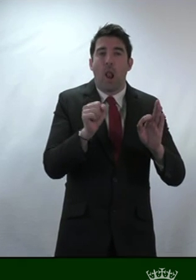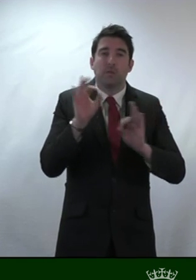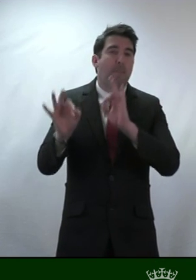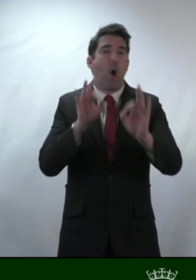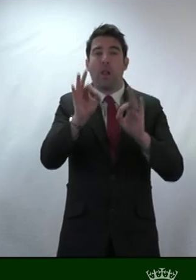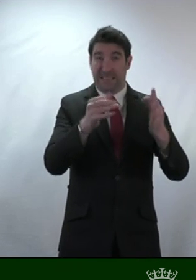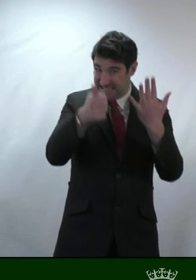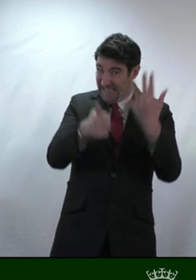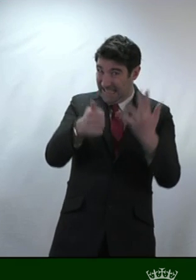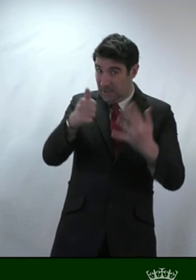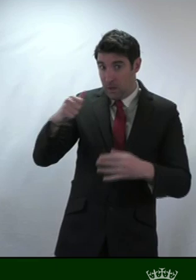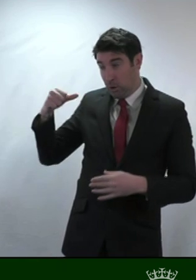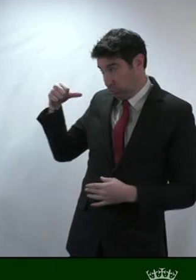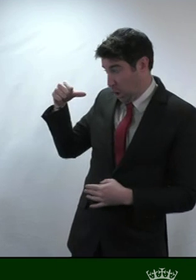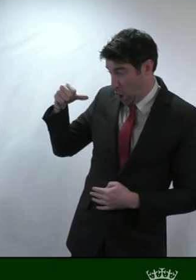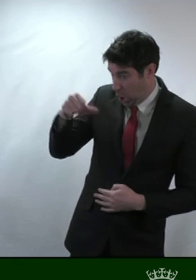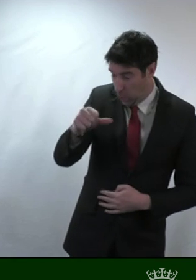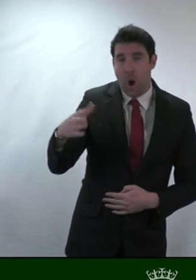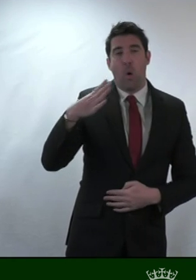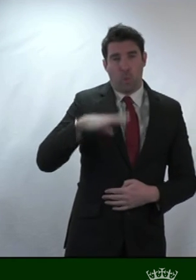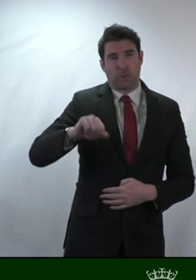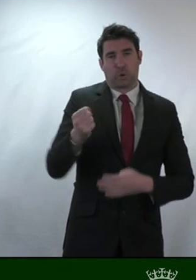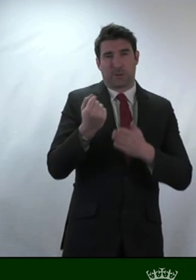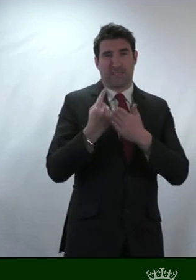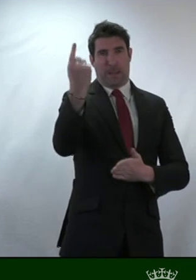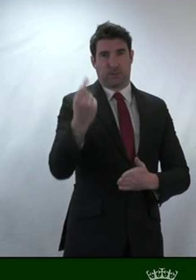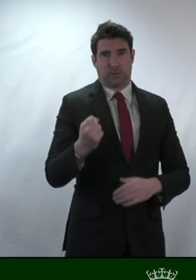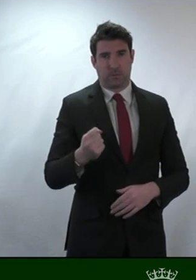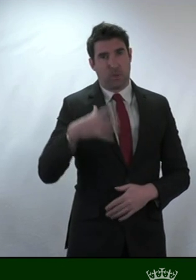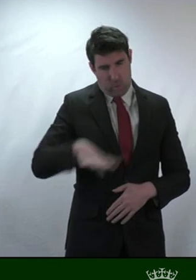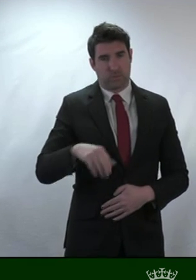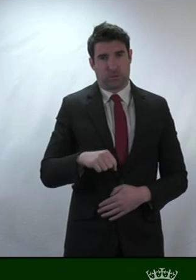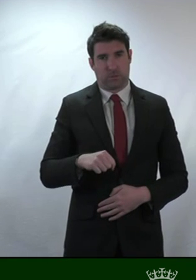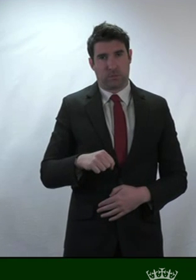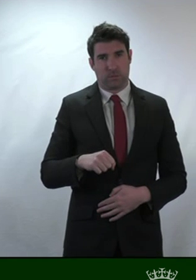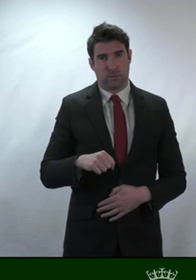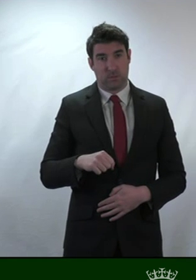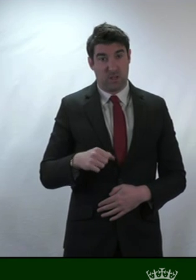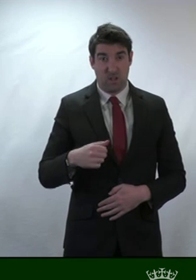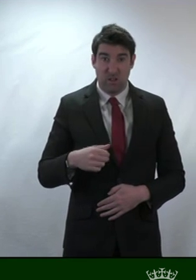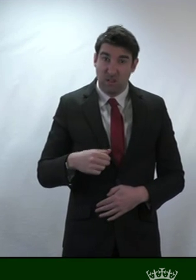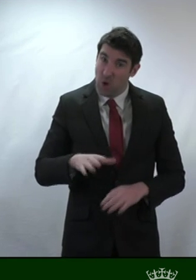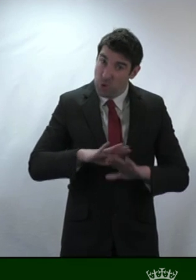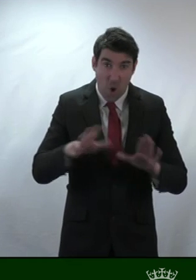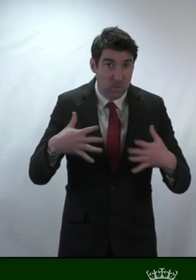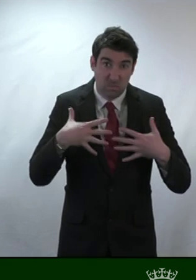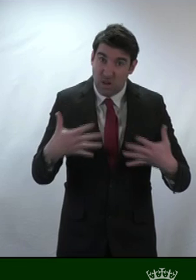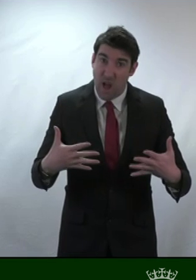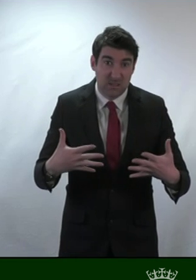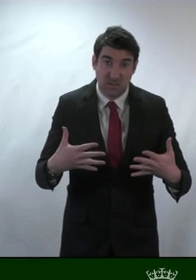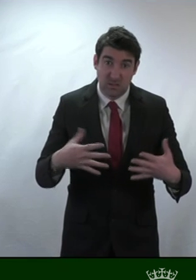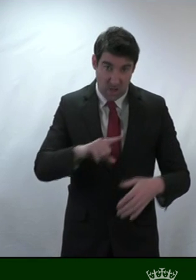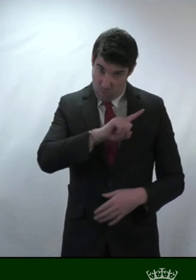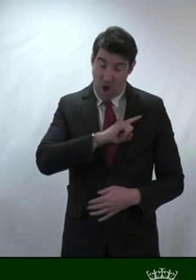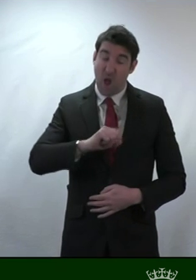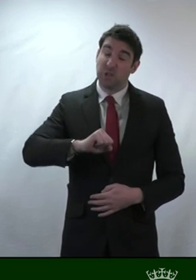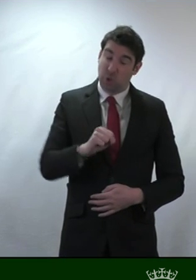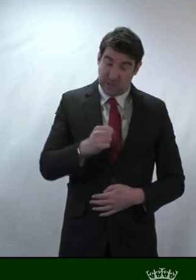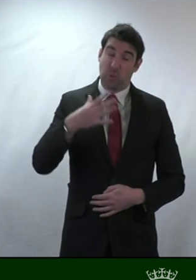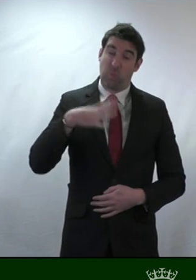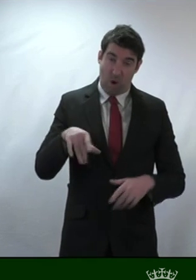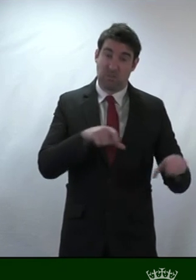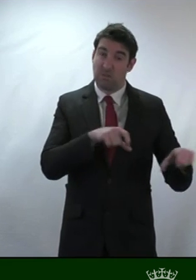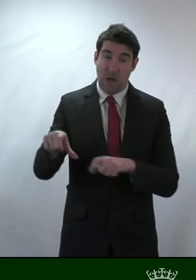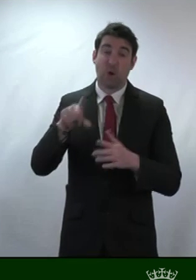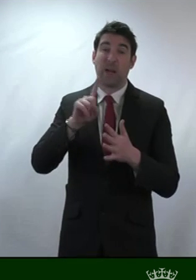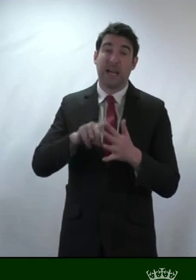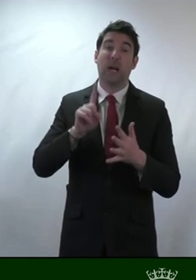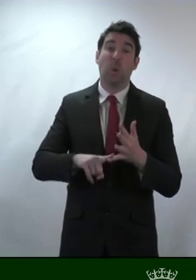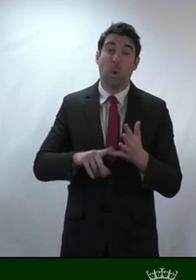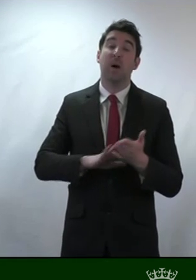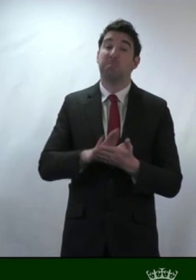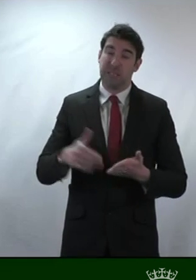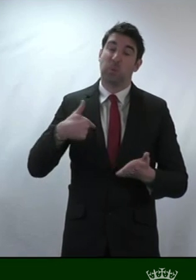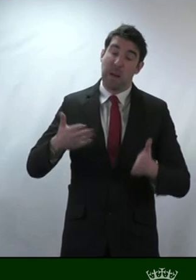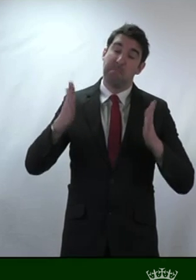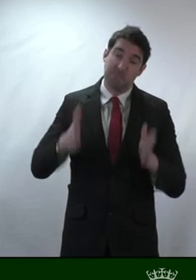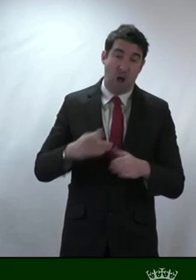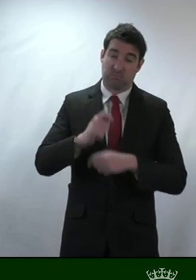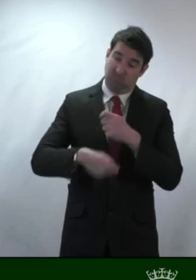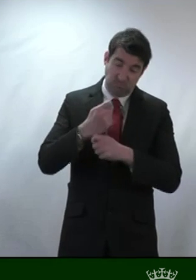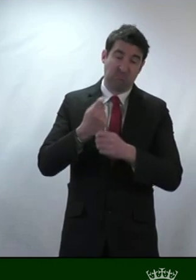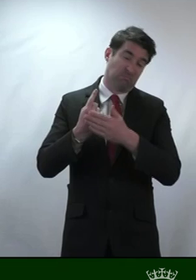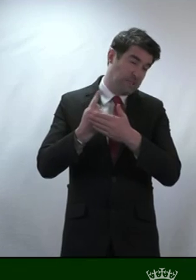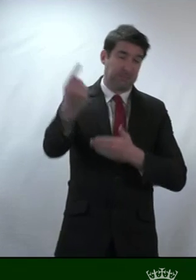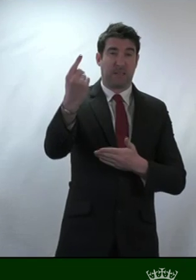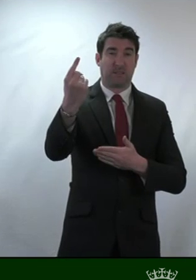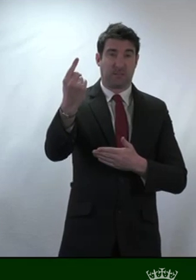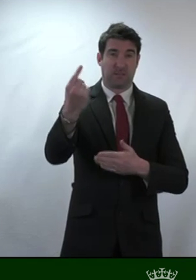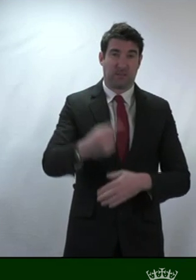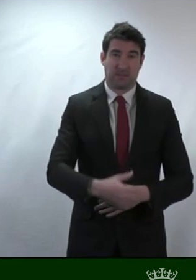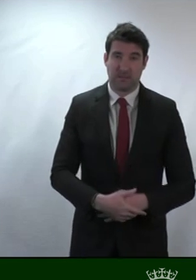Is it not as clear as day that the only way left to protect Scotland’s interests and our place in Europe is for Scotland to become an independent country?